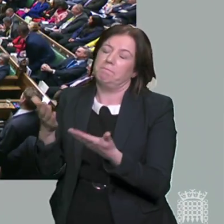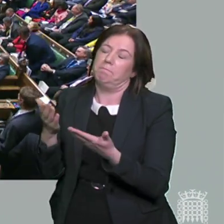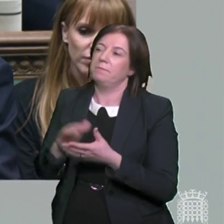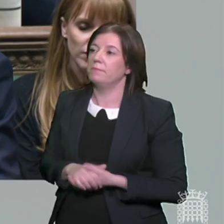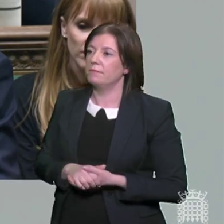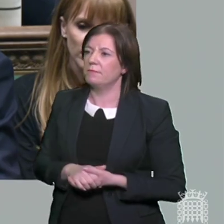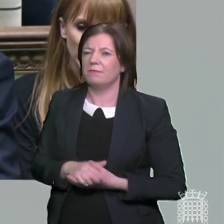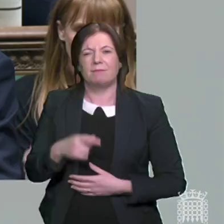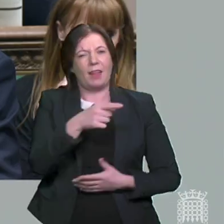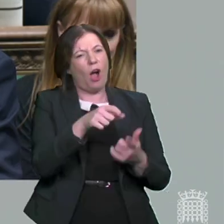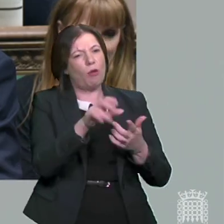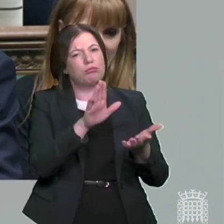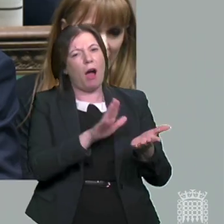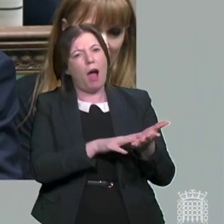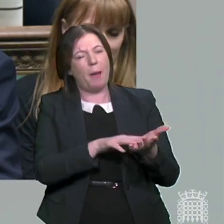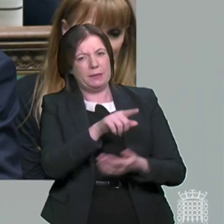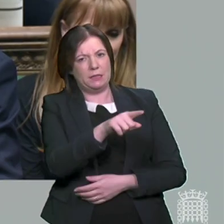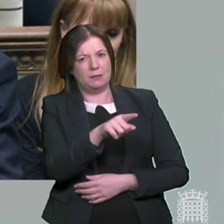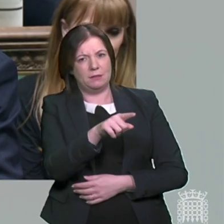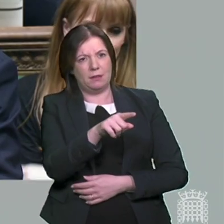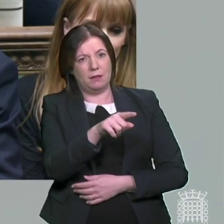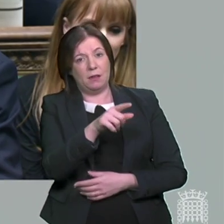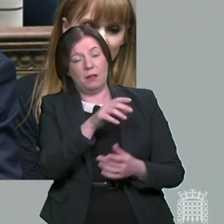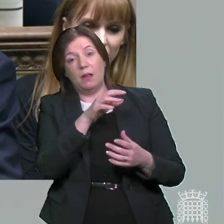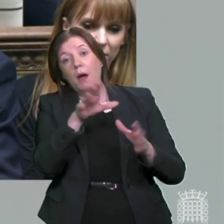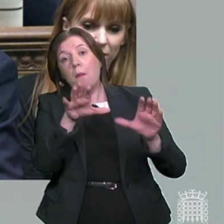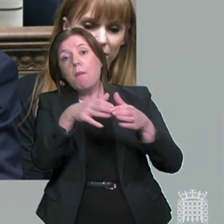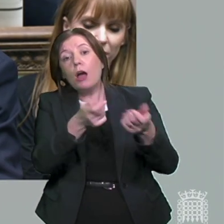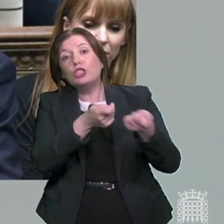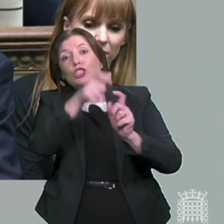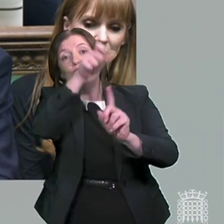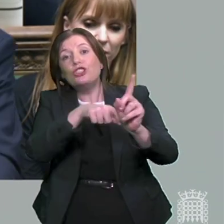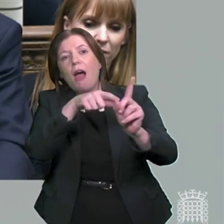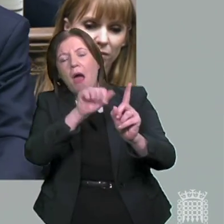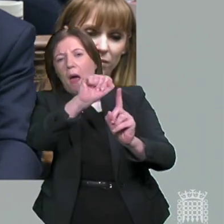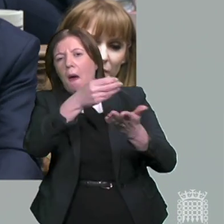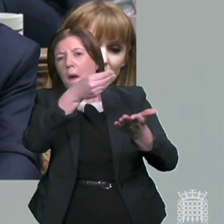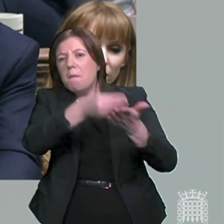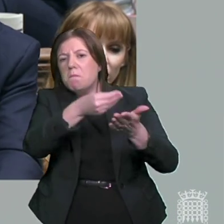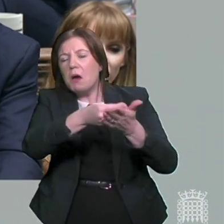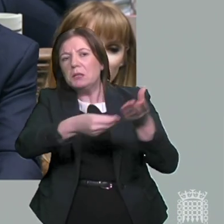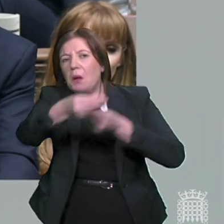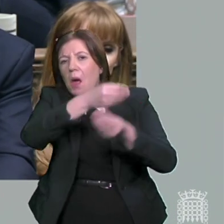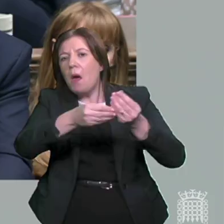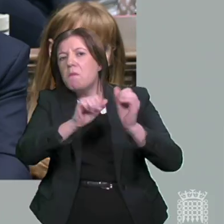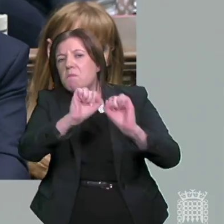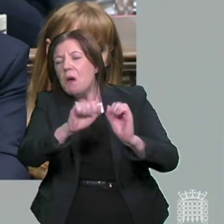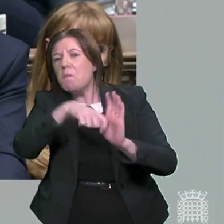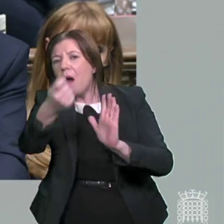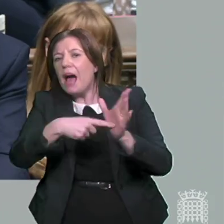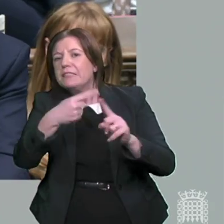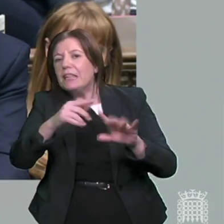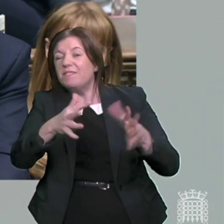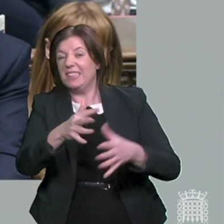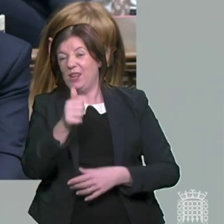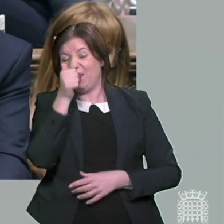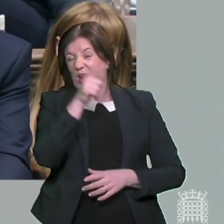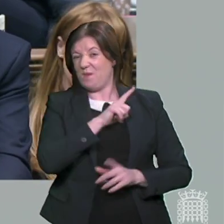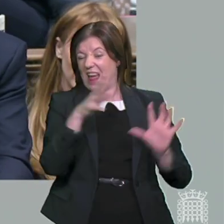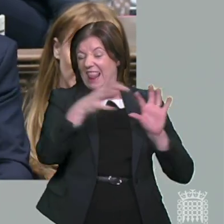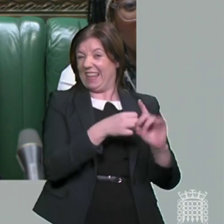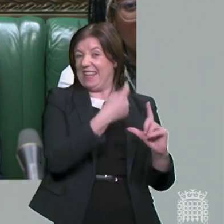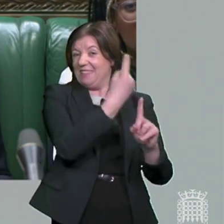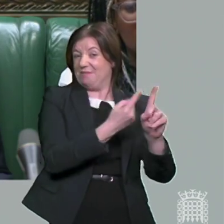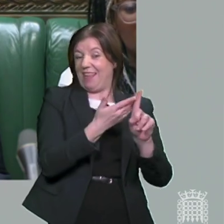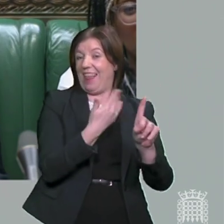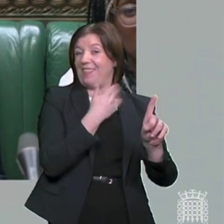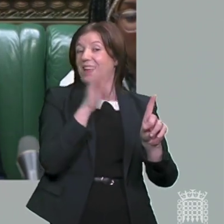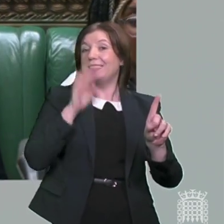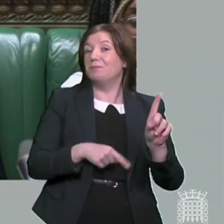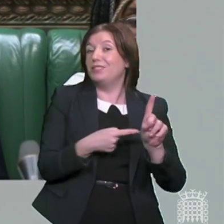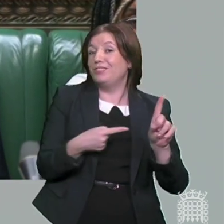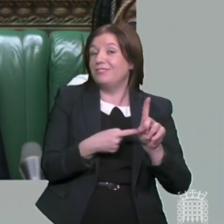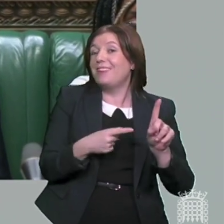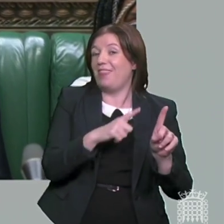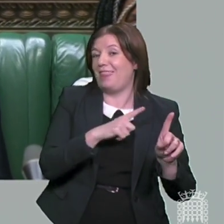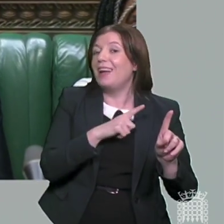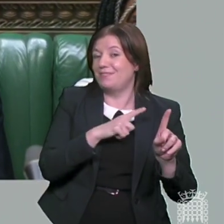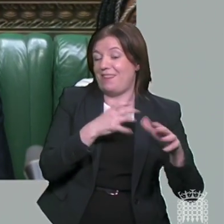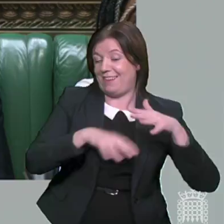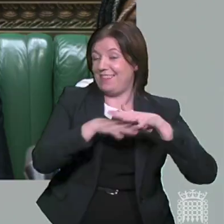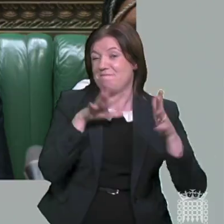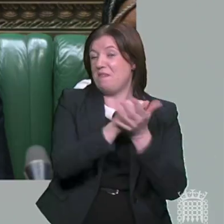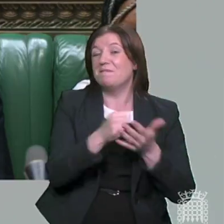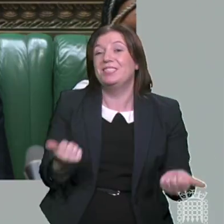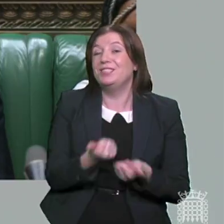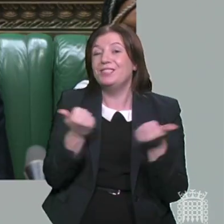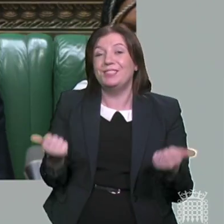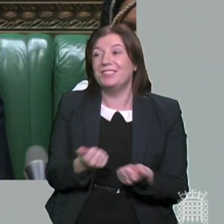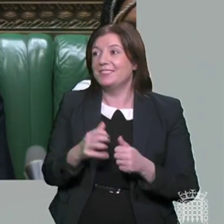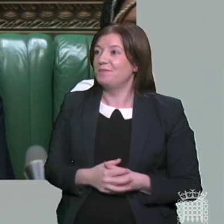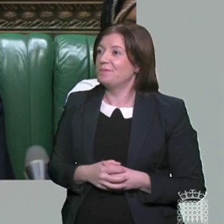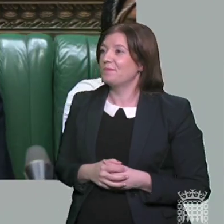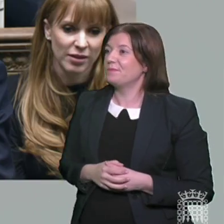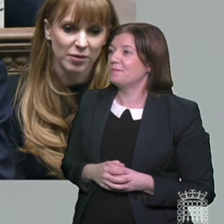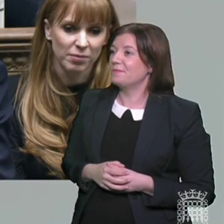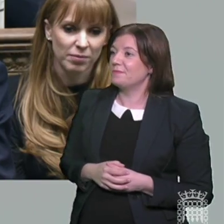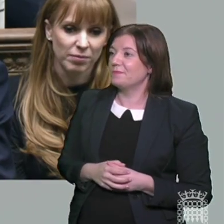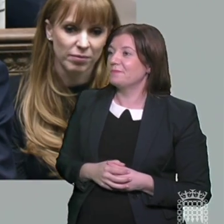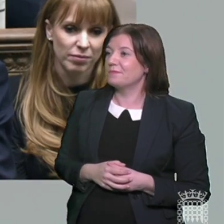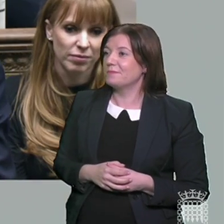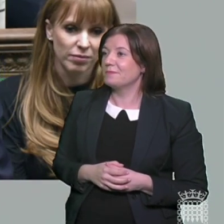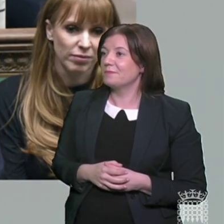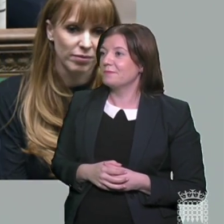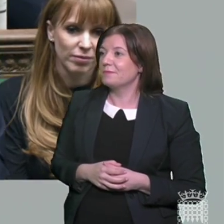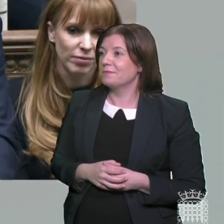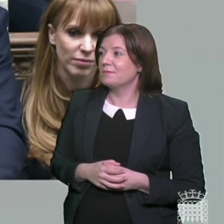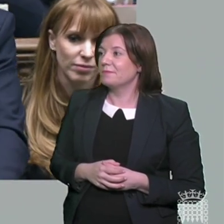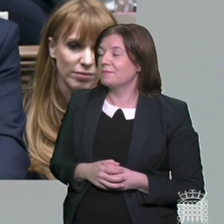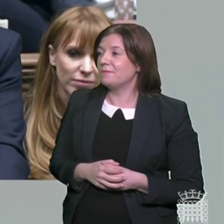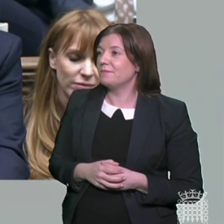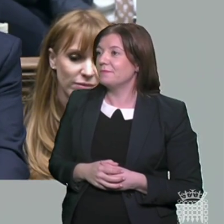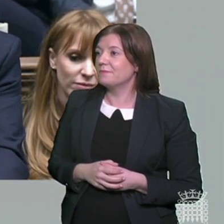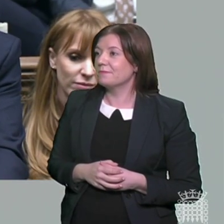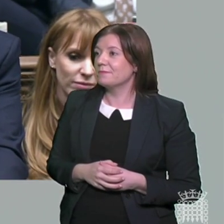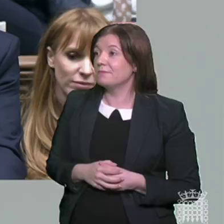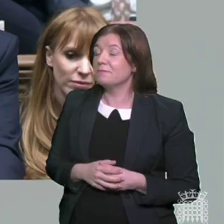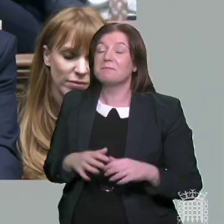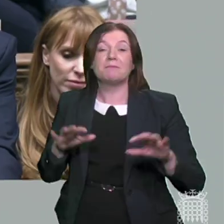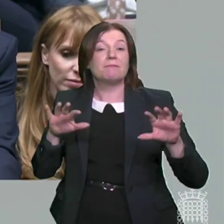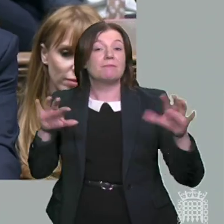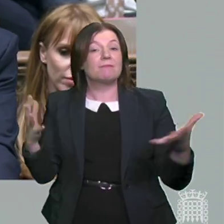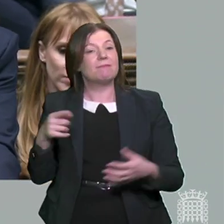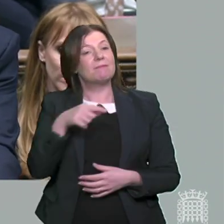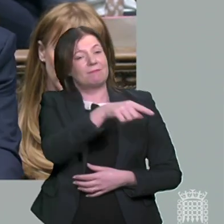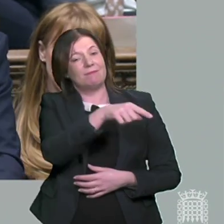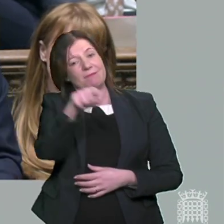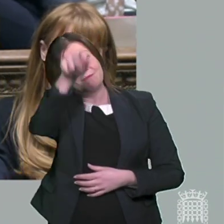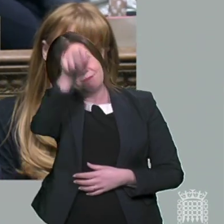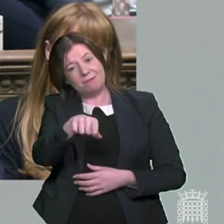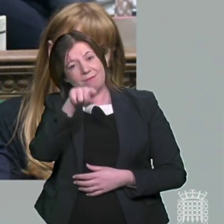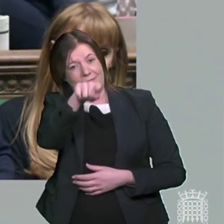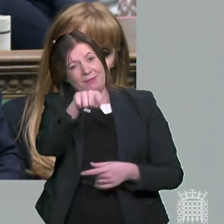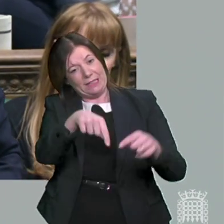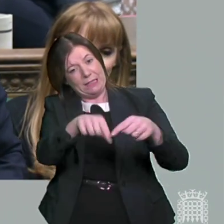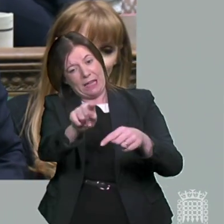We all know why the Prime Minister was reluctant to ask his party chair questions about family finances and tax avoidance, but his failure to sack him, when the whole